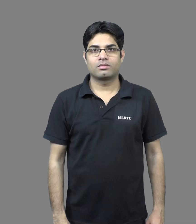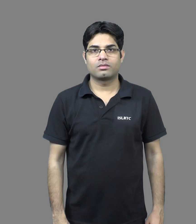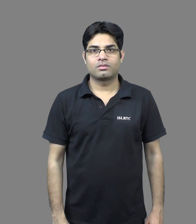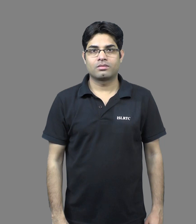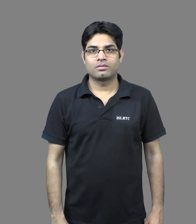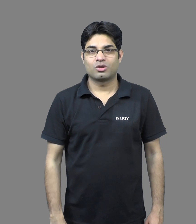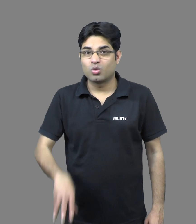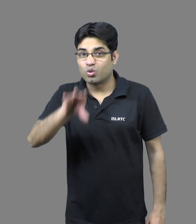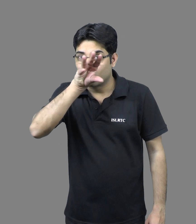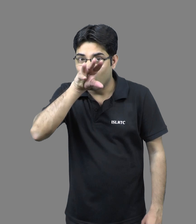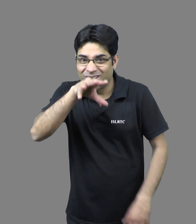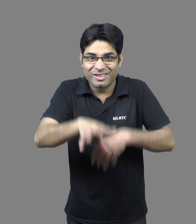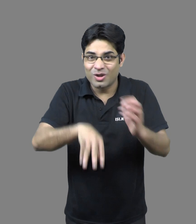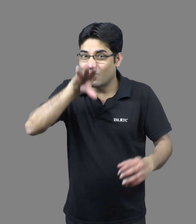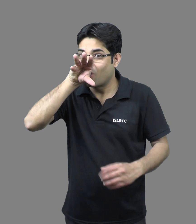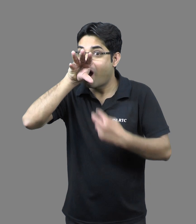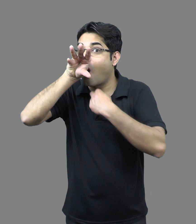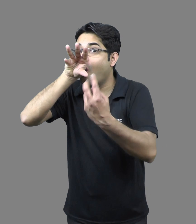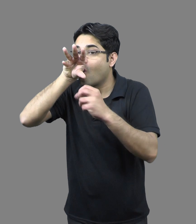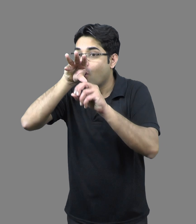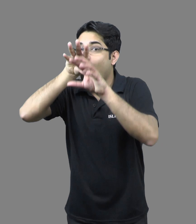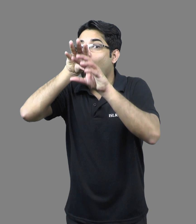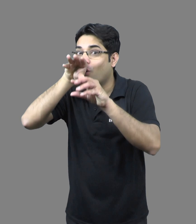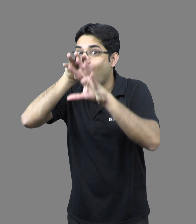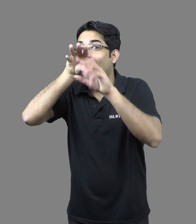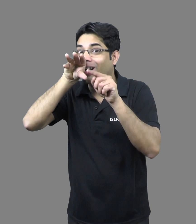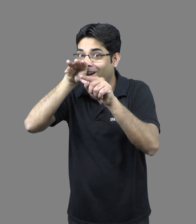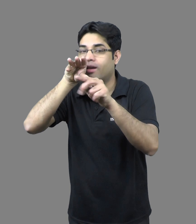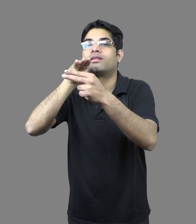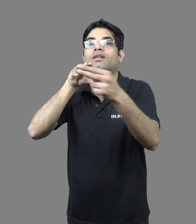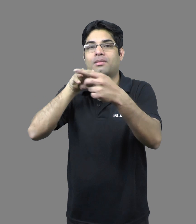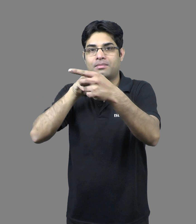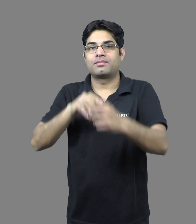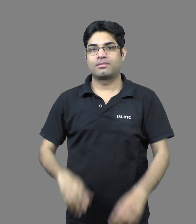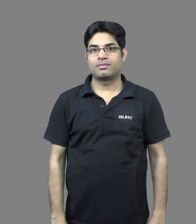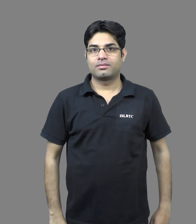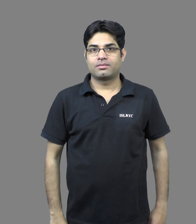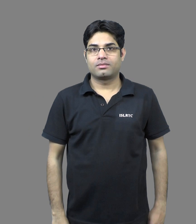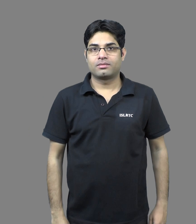Oink Snort Squeal